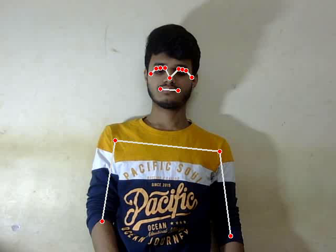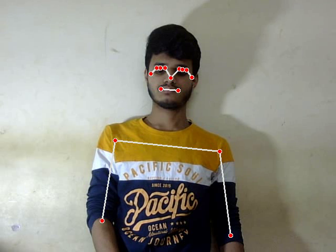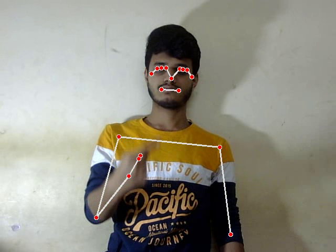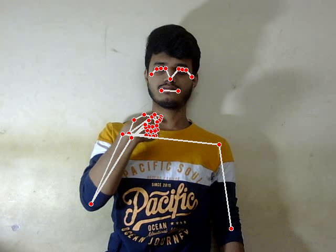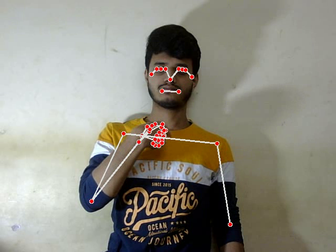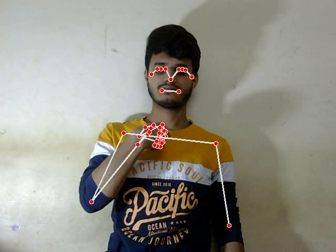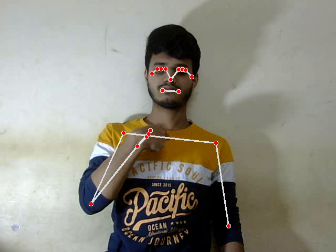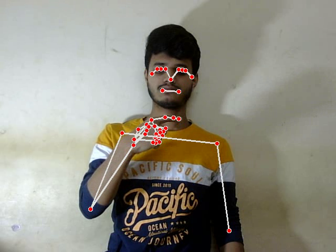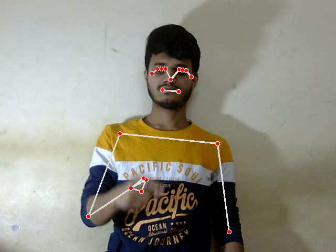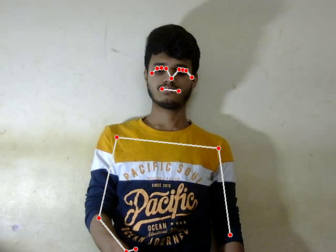I